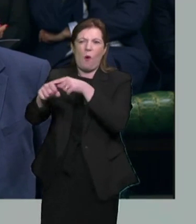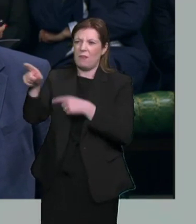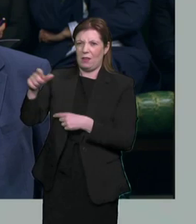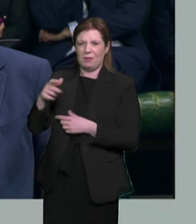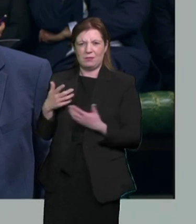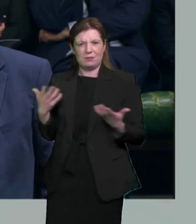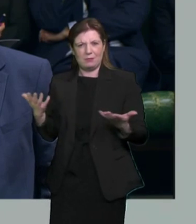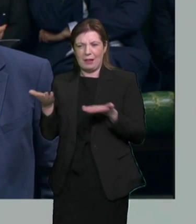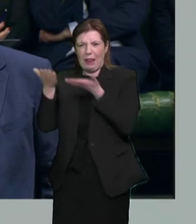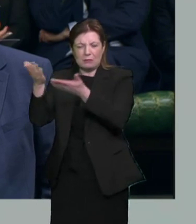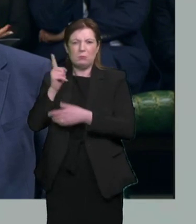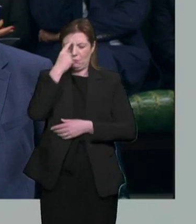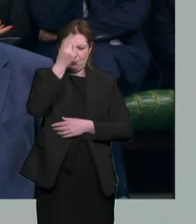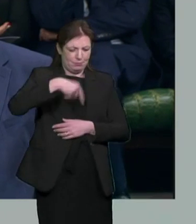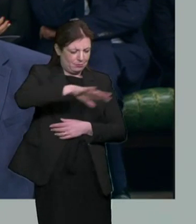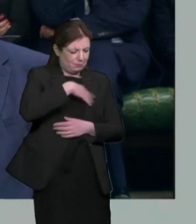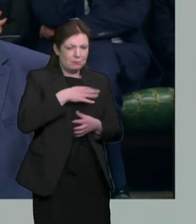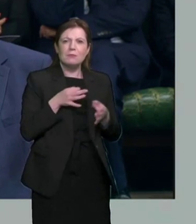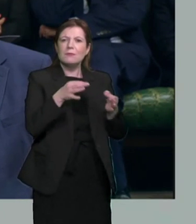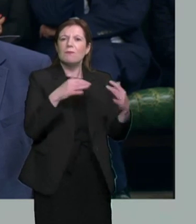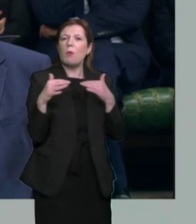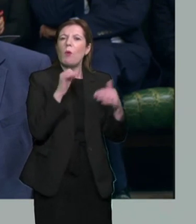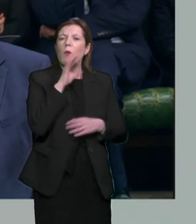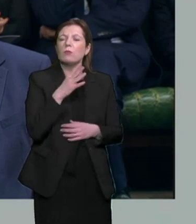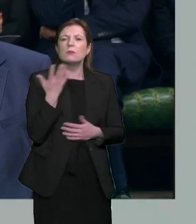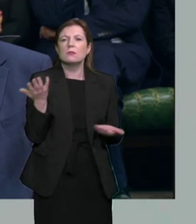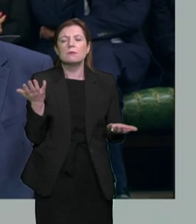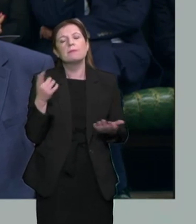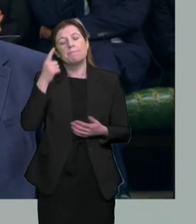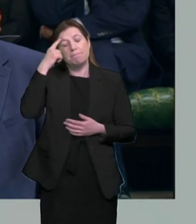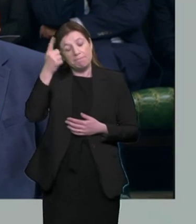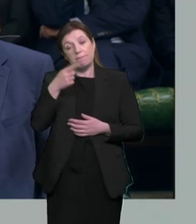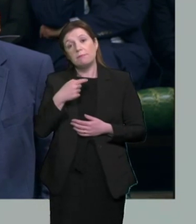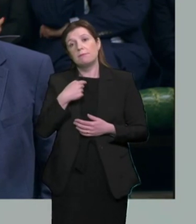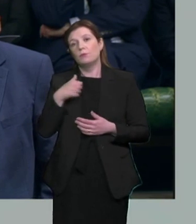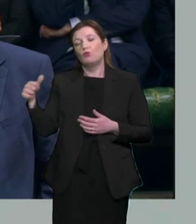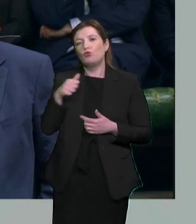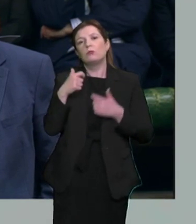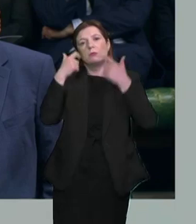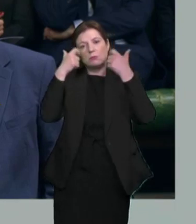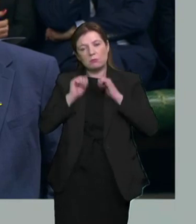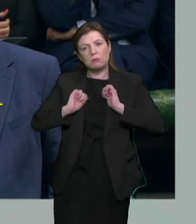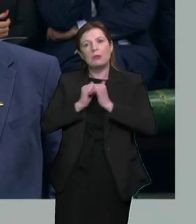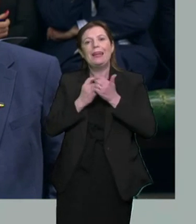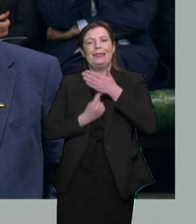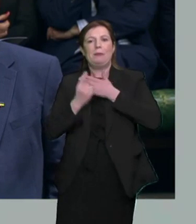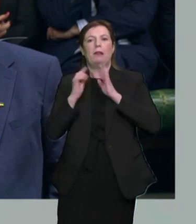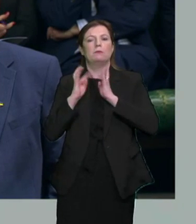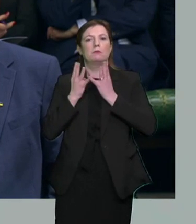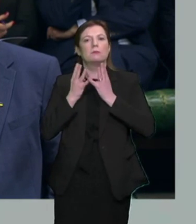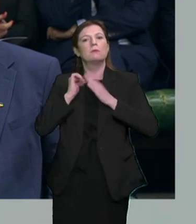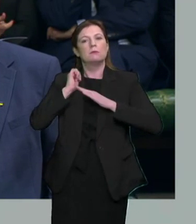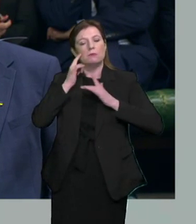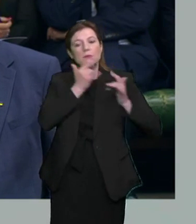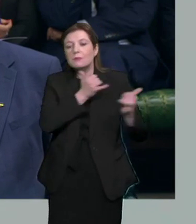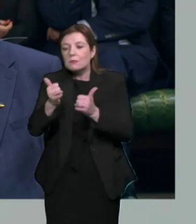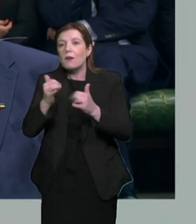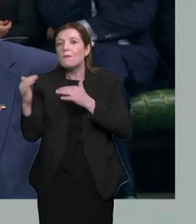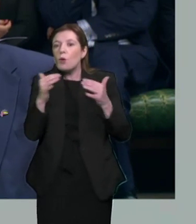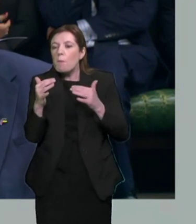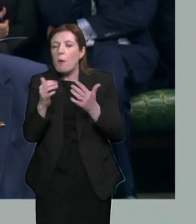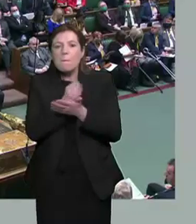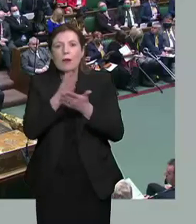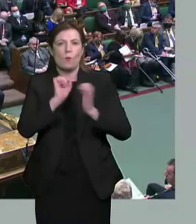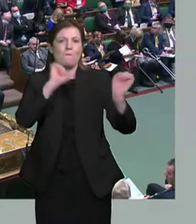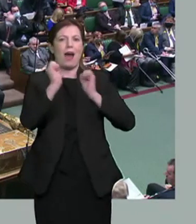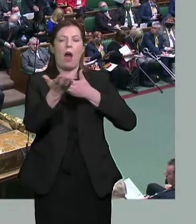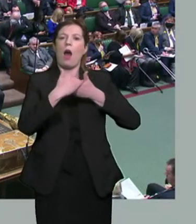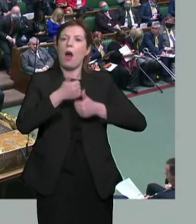Does the Prime Minister agree that now is the time to legislate to set up an independent regulator for football, with fan involvement?